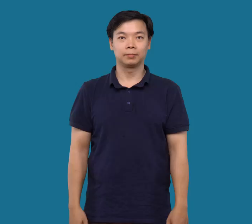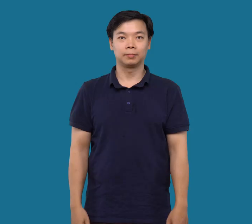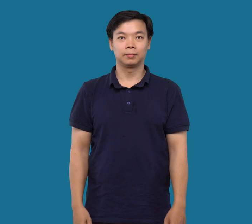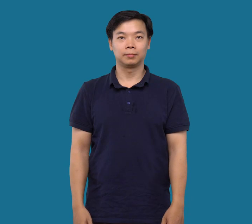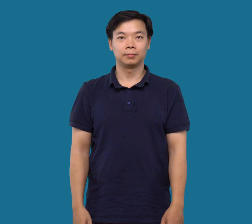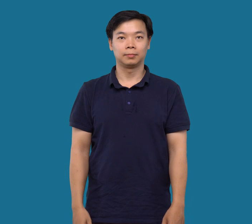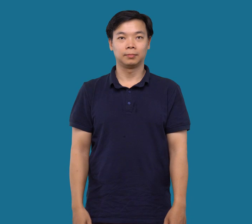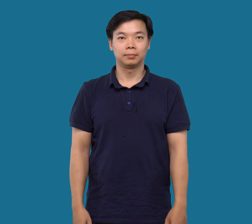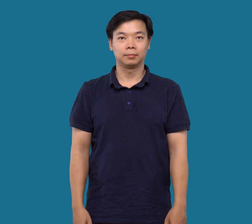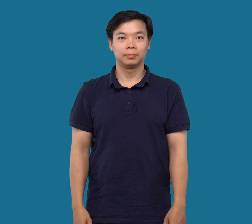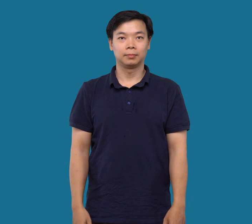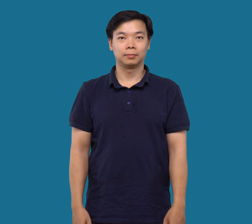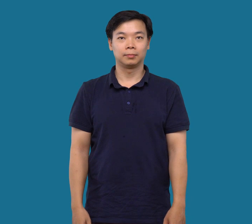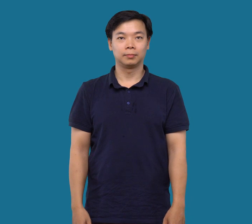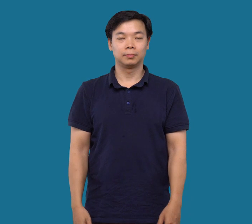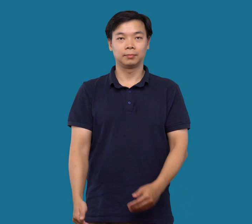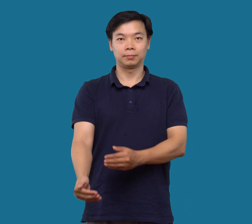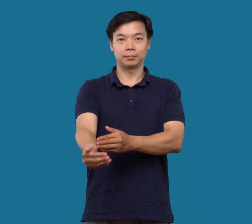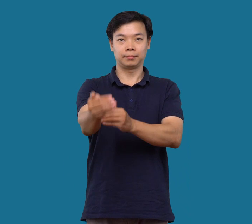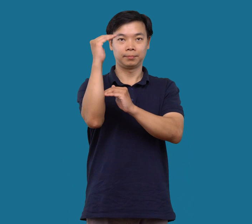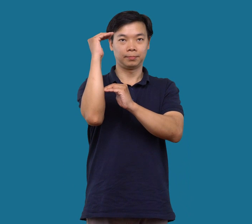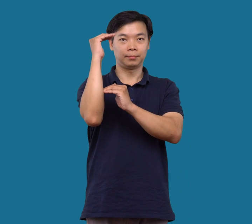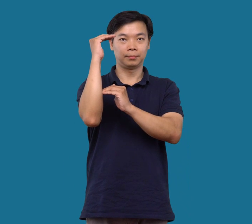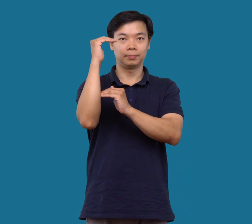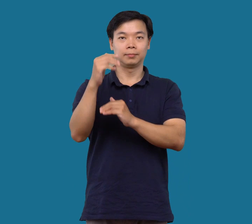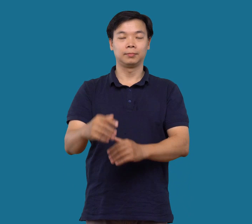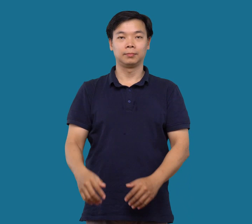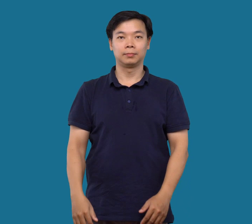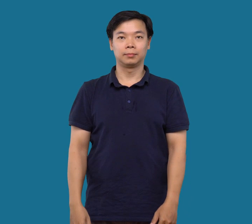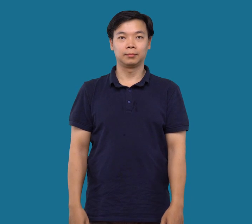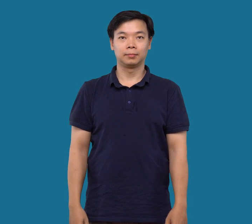thành lập